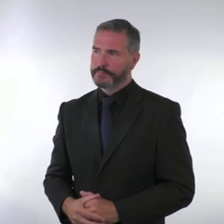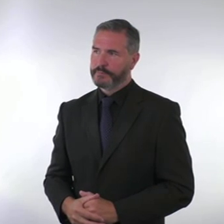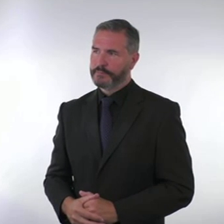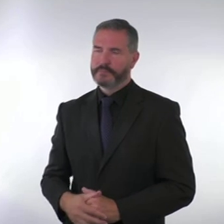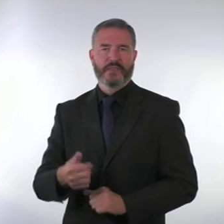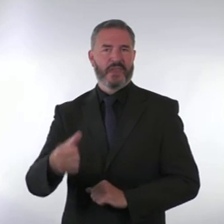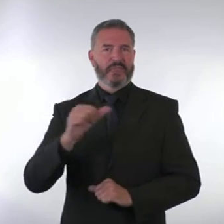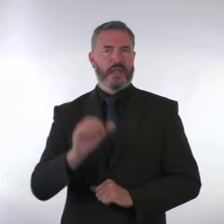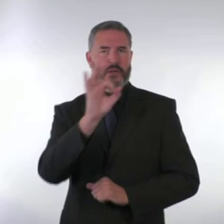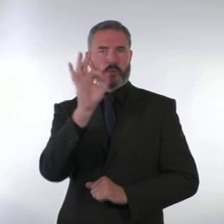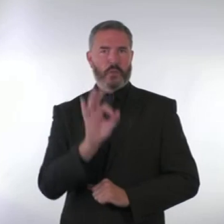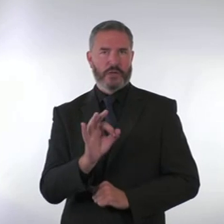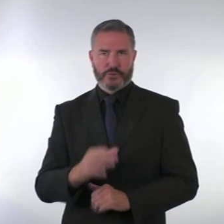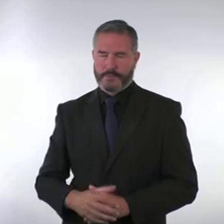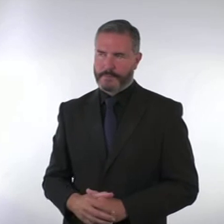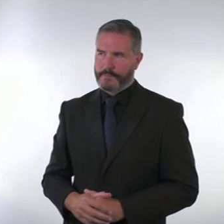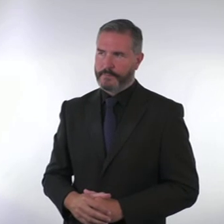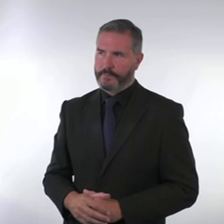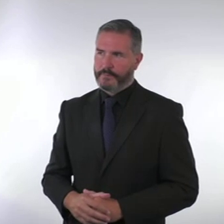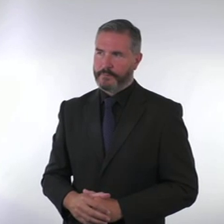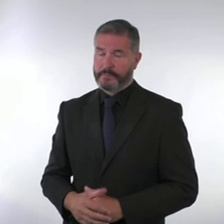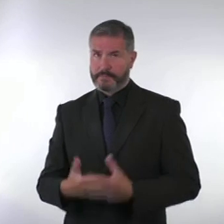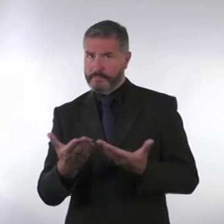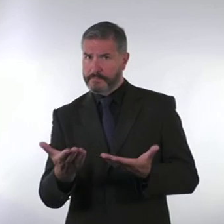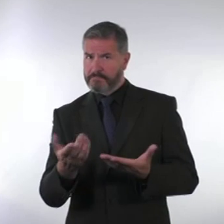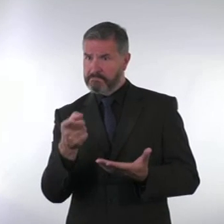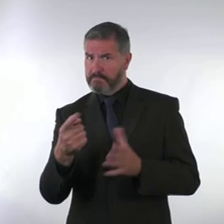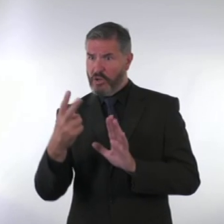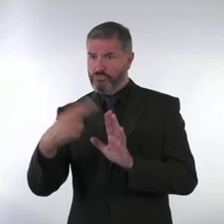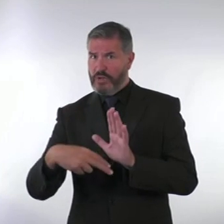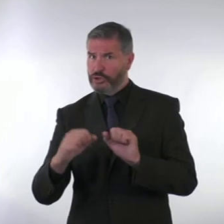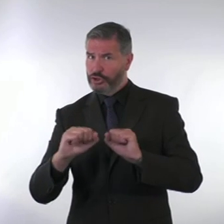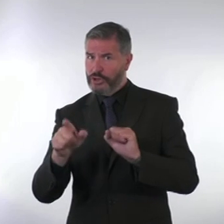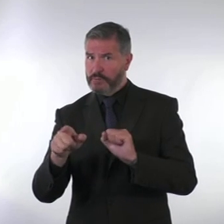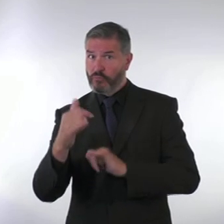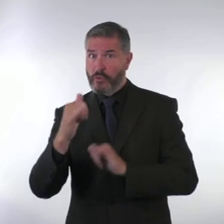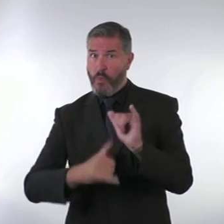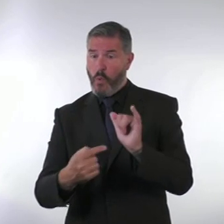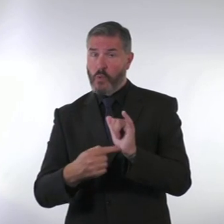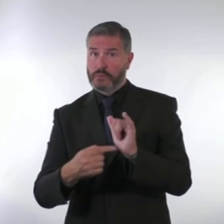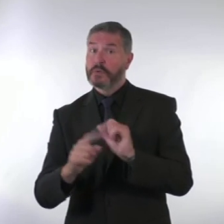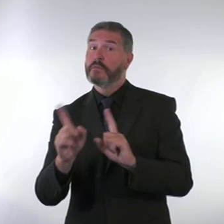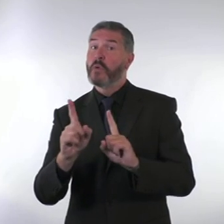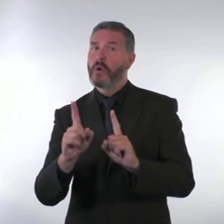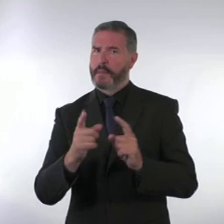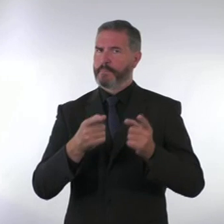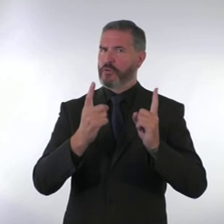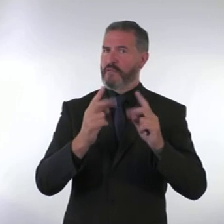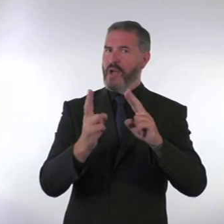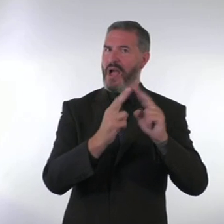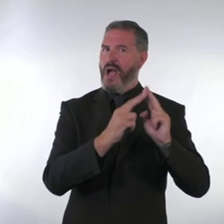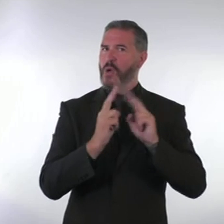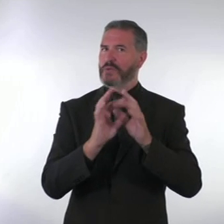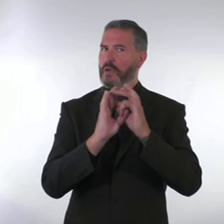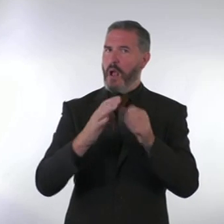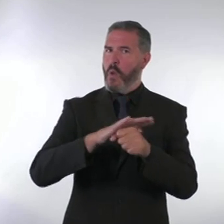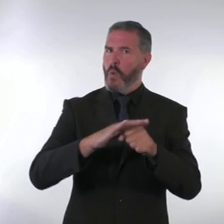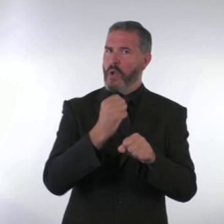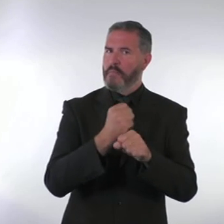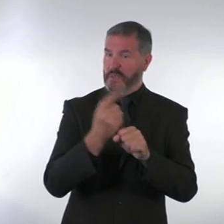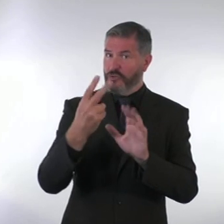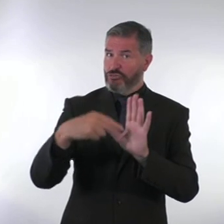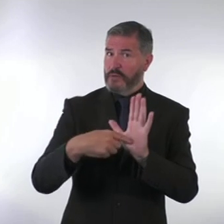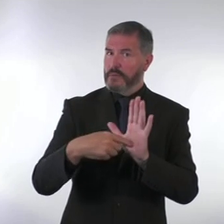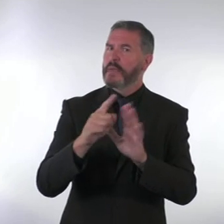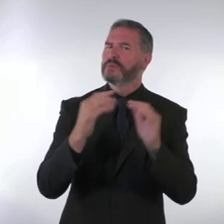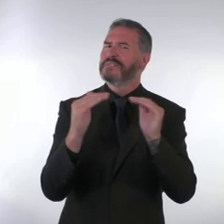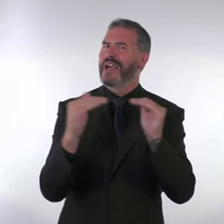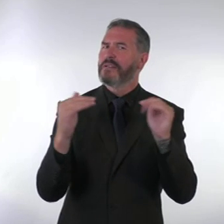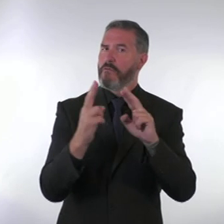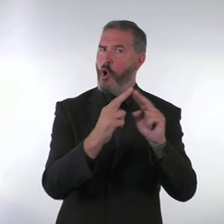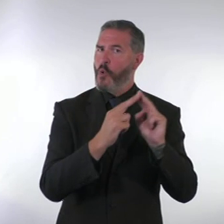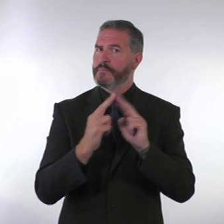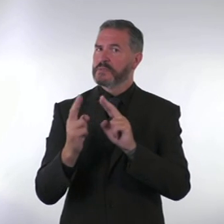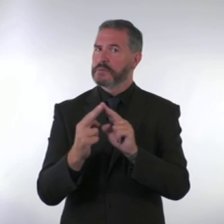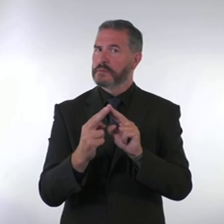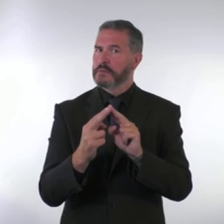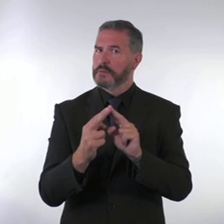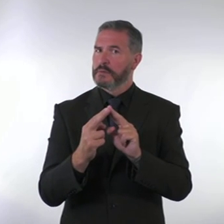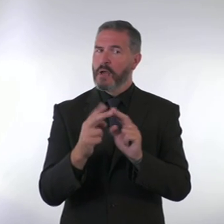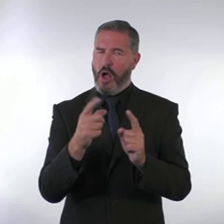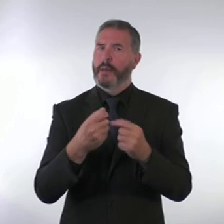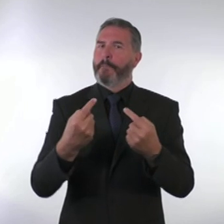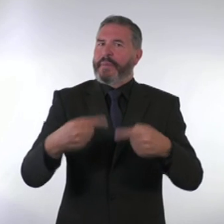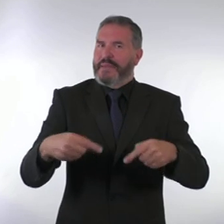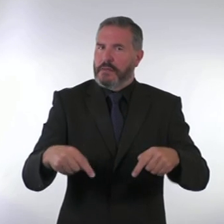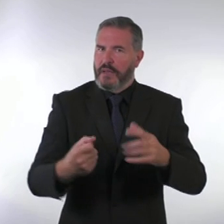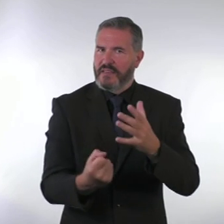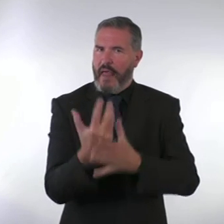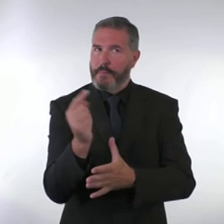I do not know whether the Prime Minister has had a chance yet to read the report commissioned by the Ministry of Housing, Communities and Local Government on the standard of homes delivered under permitted development.